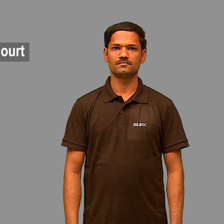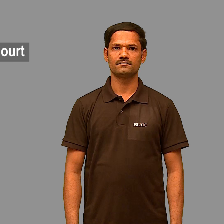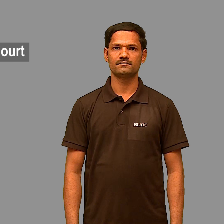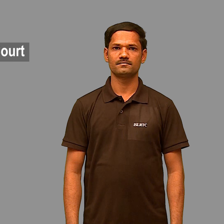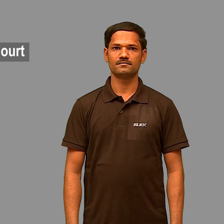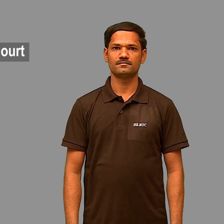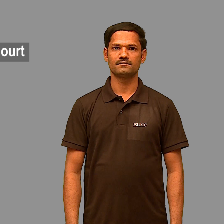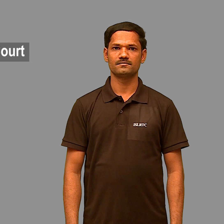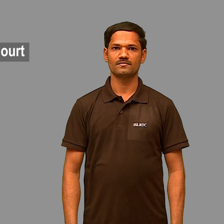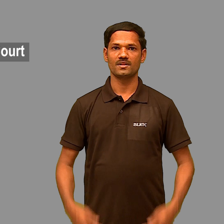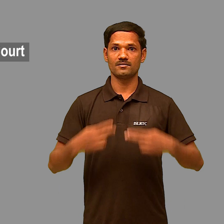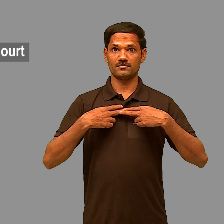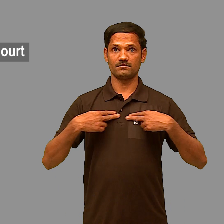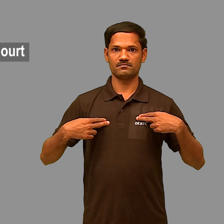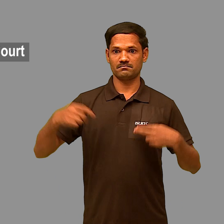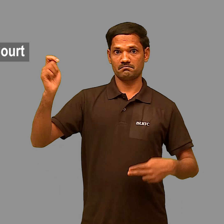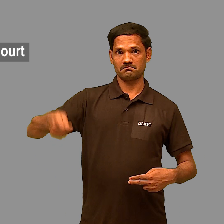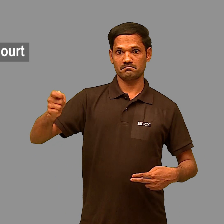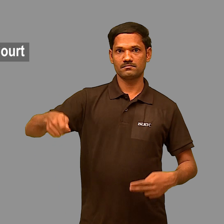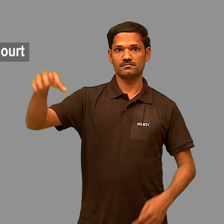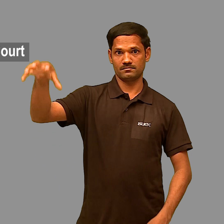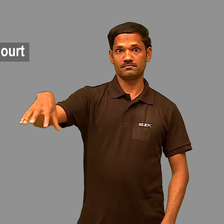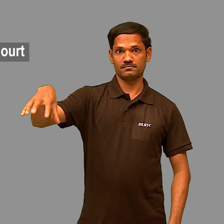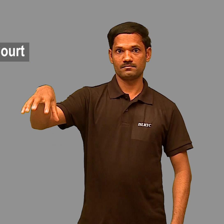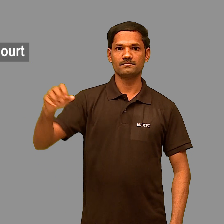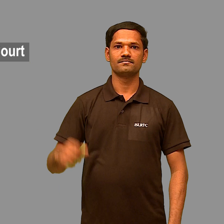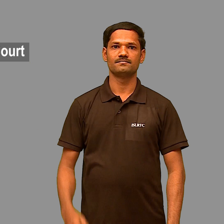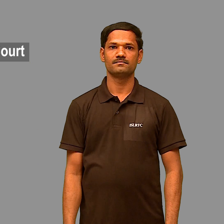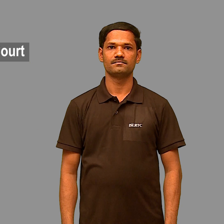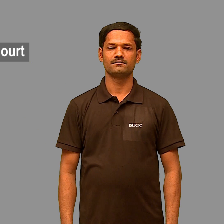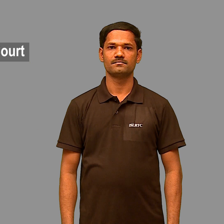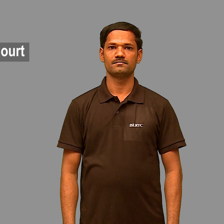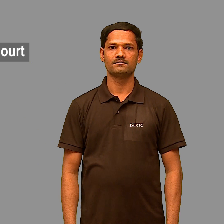Court